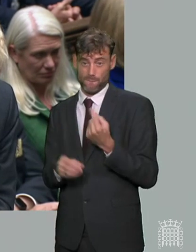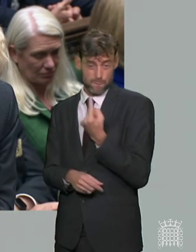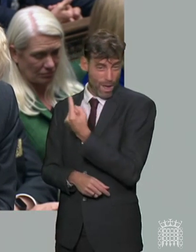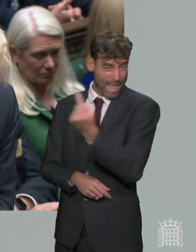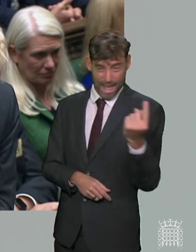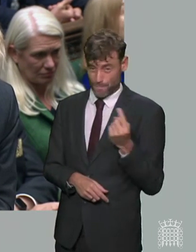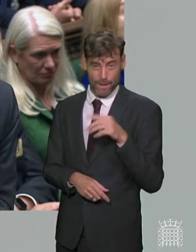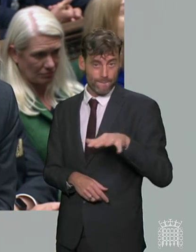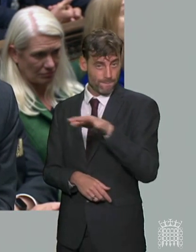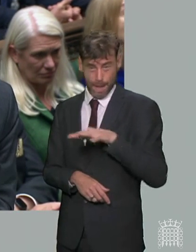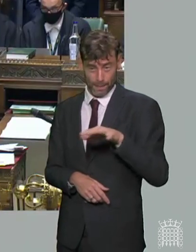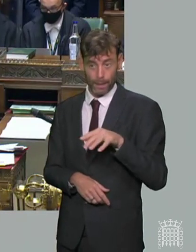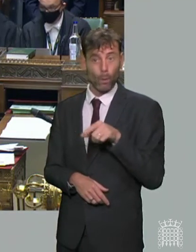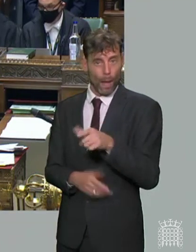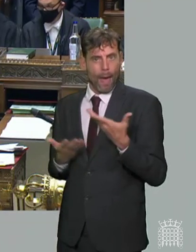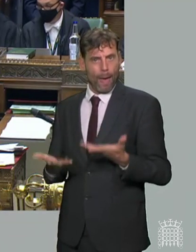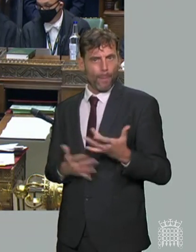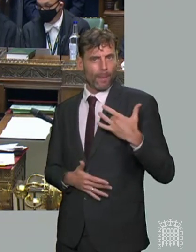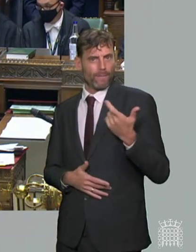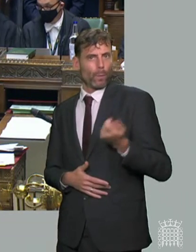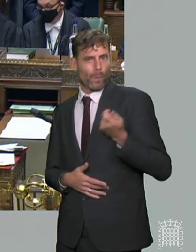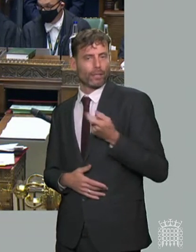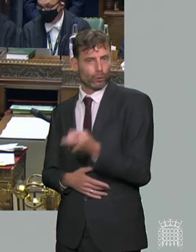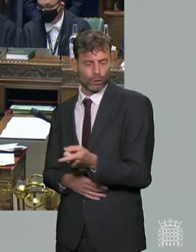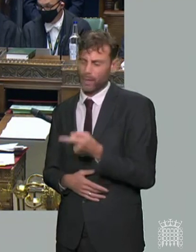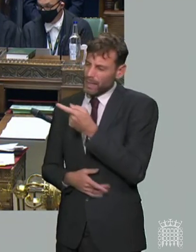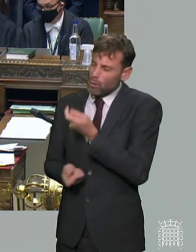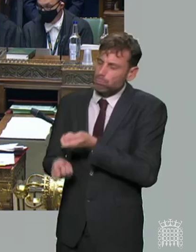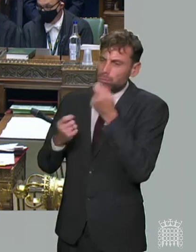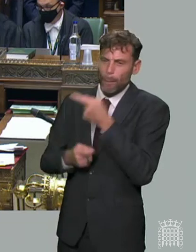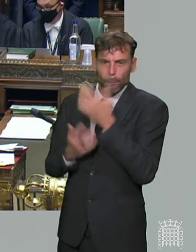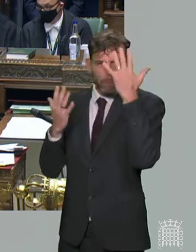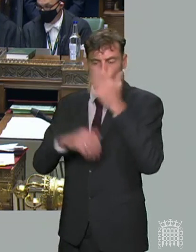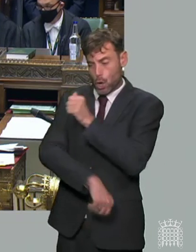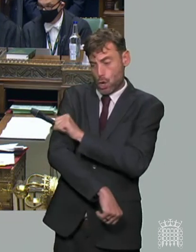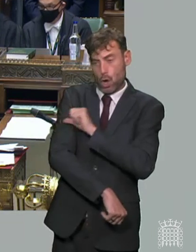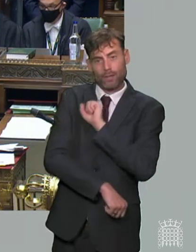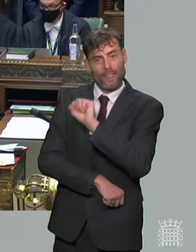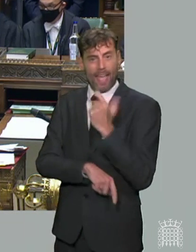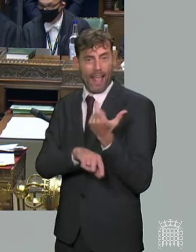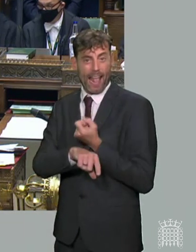More importantly, the right honourable Gentleman talks about the income of nurses.